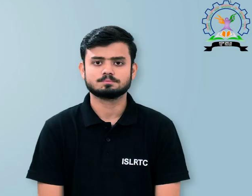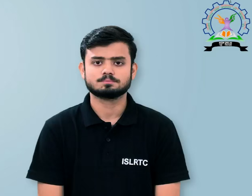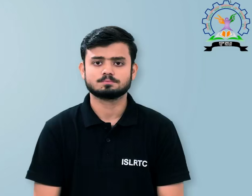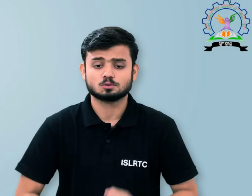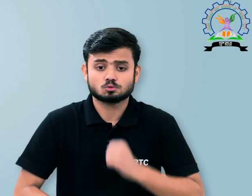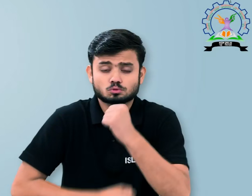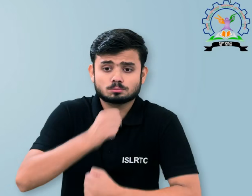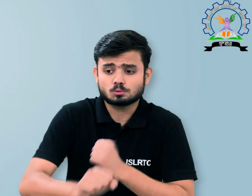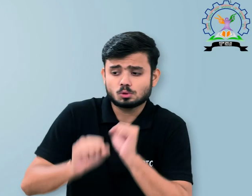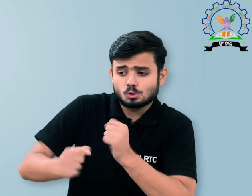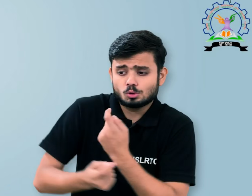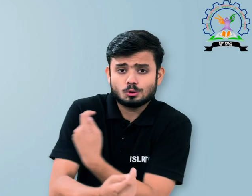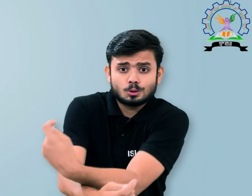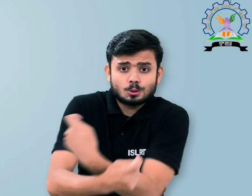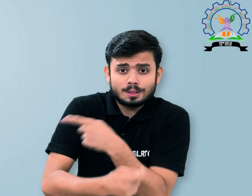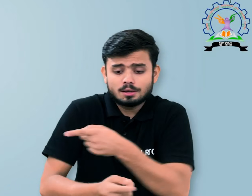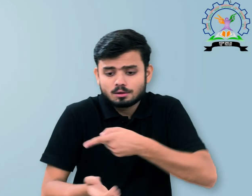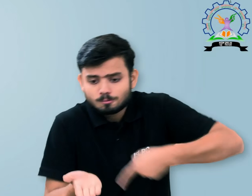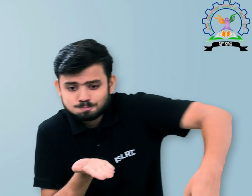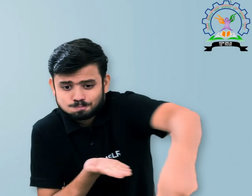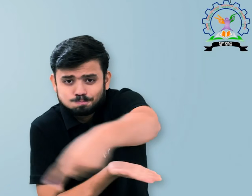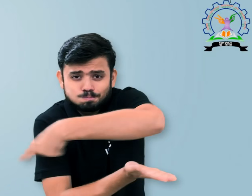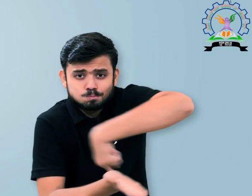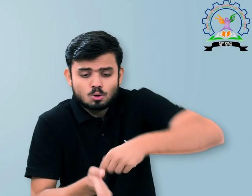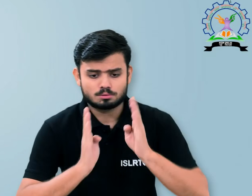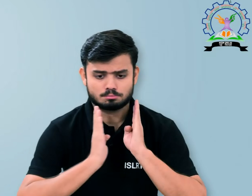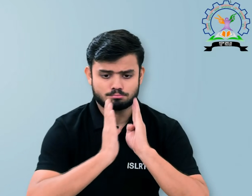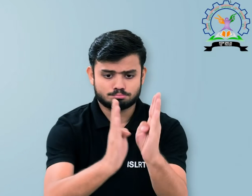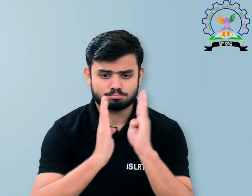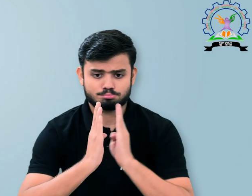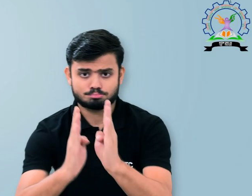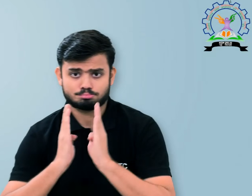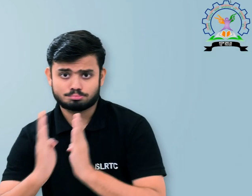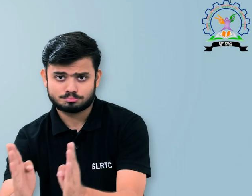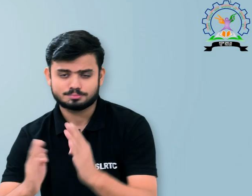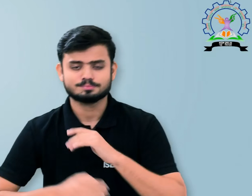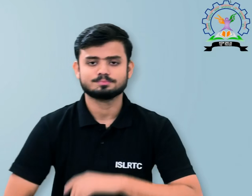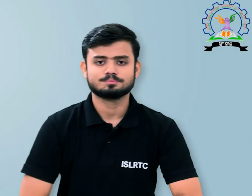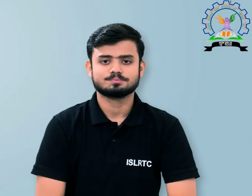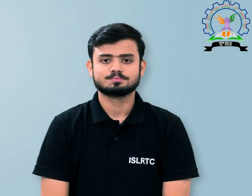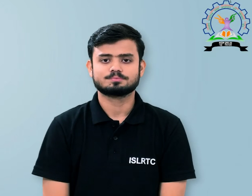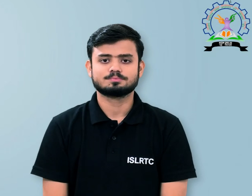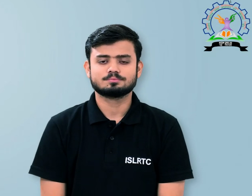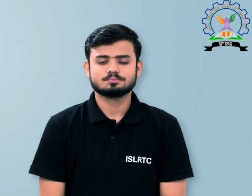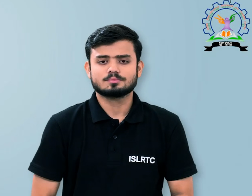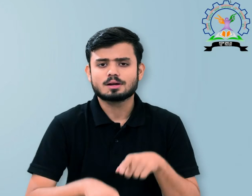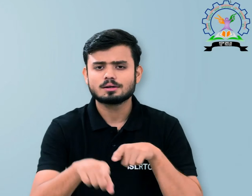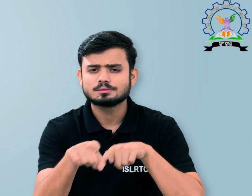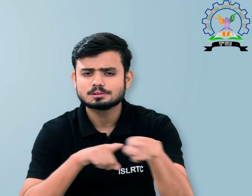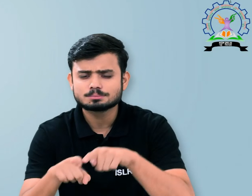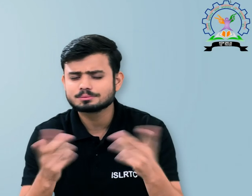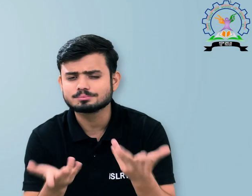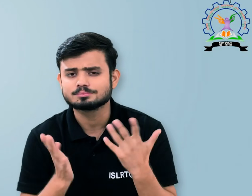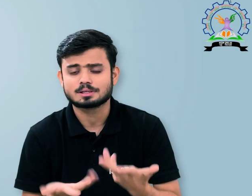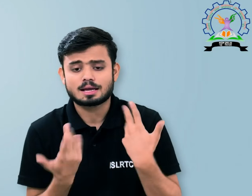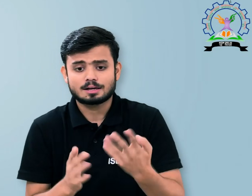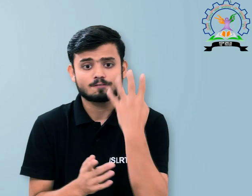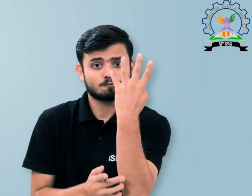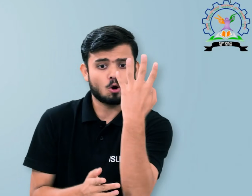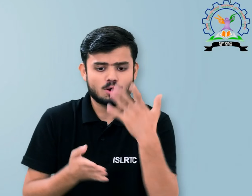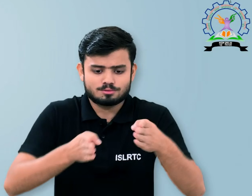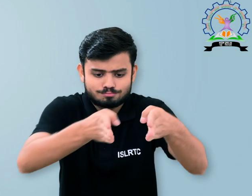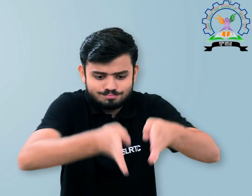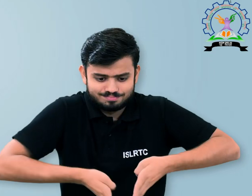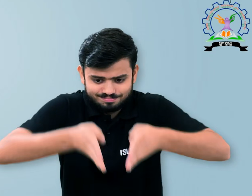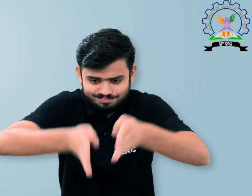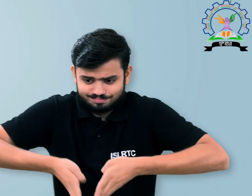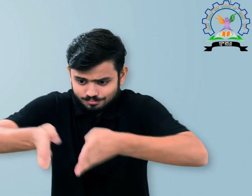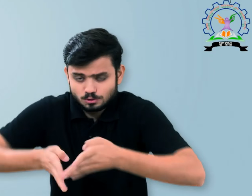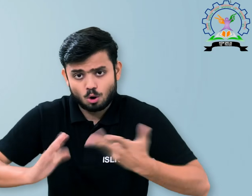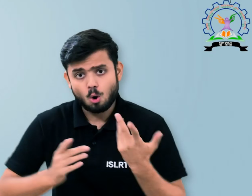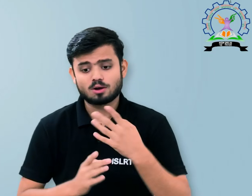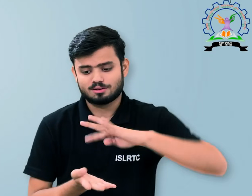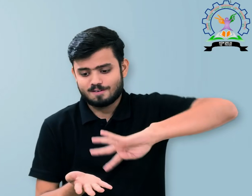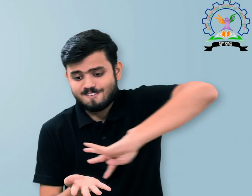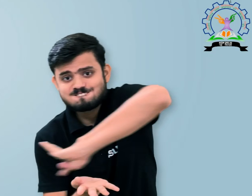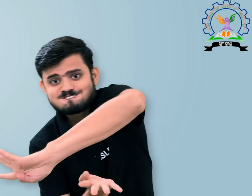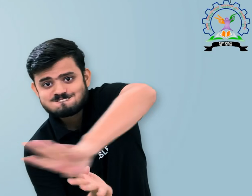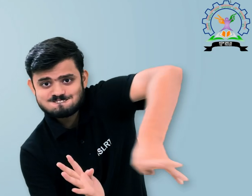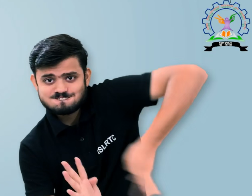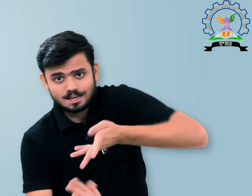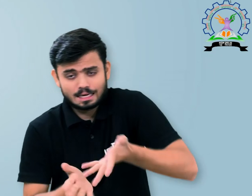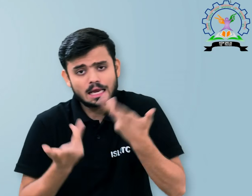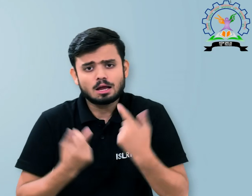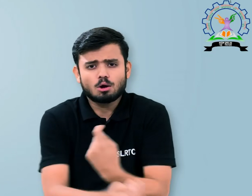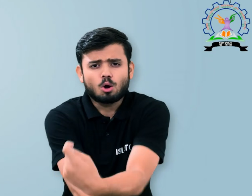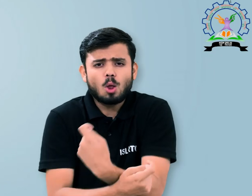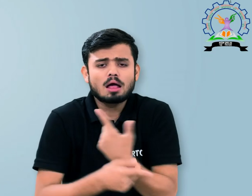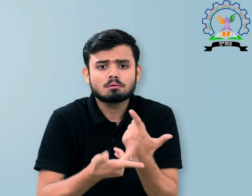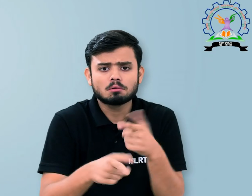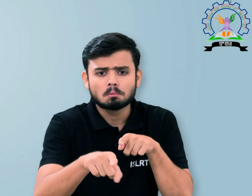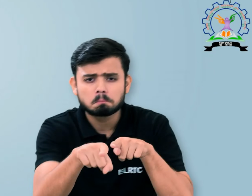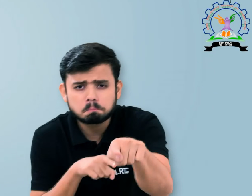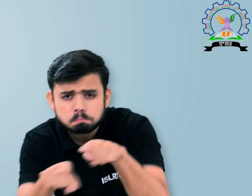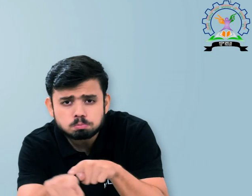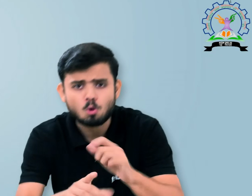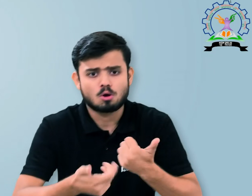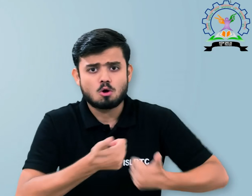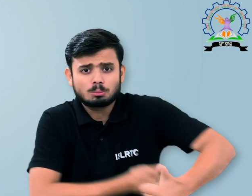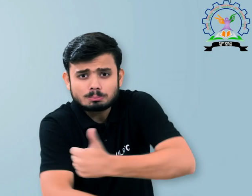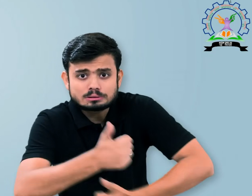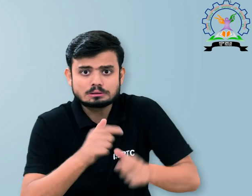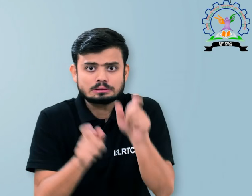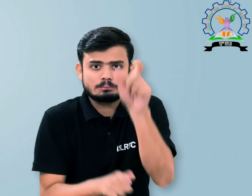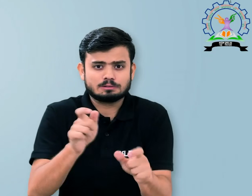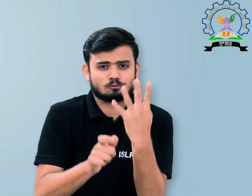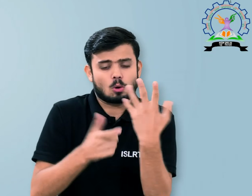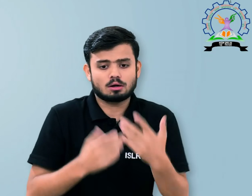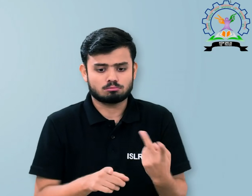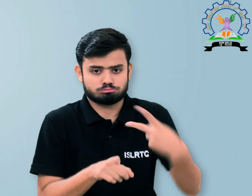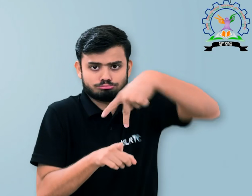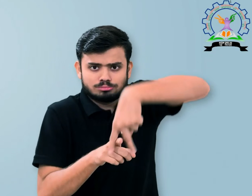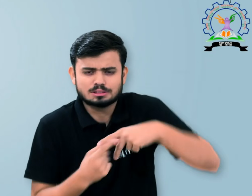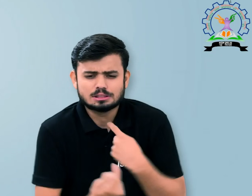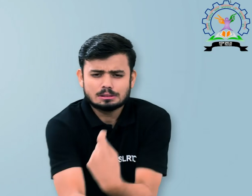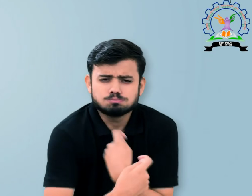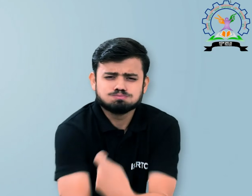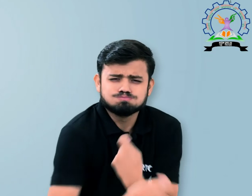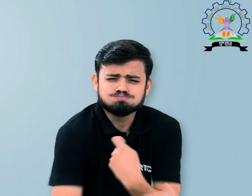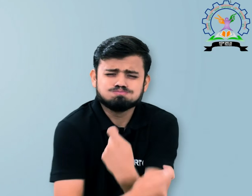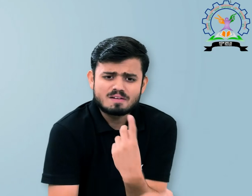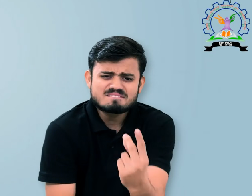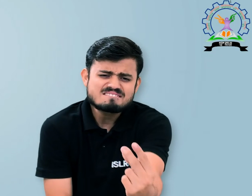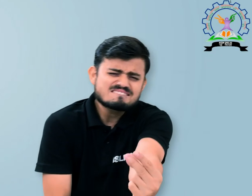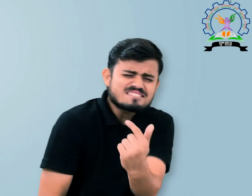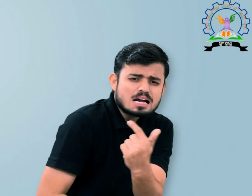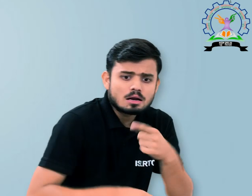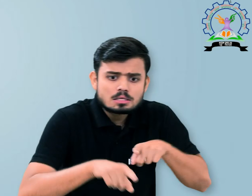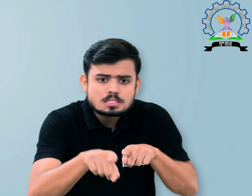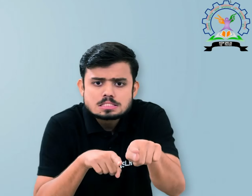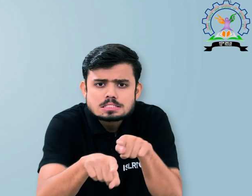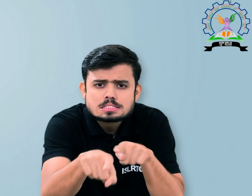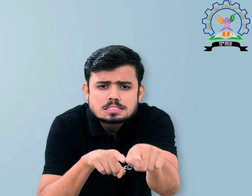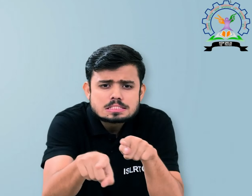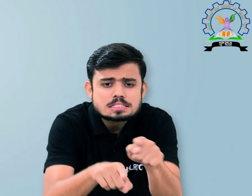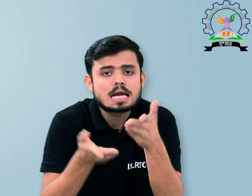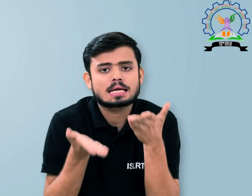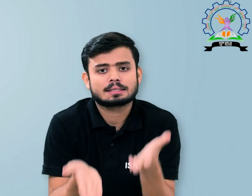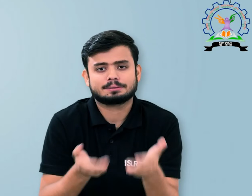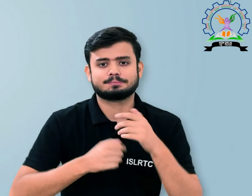Track Race Track racing in horse riding, often referred to as horse racing, involves horses competing on a designated track to see which can finish first.